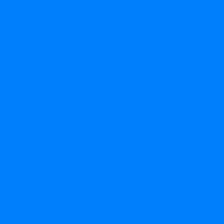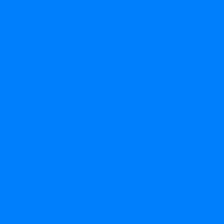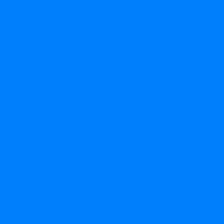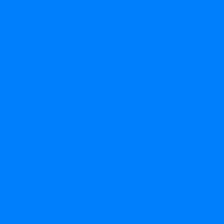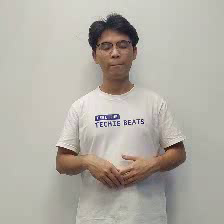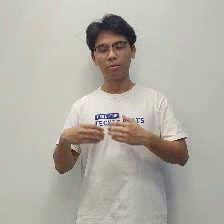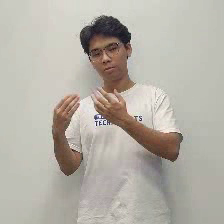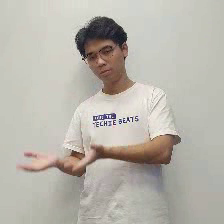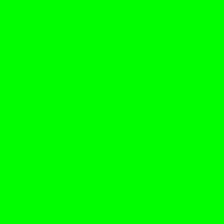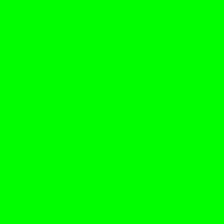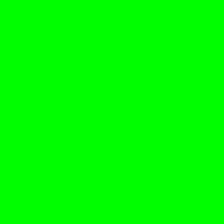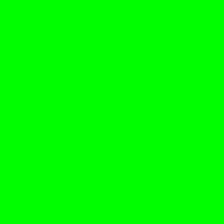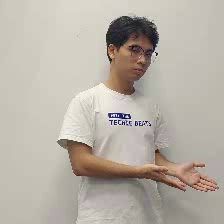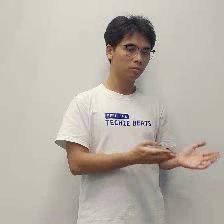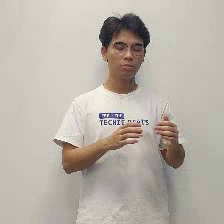Mời vào